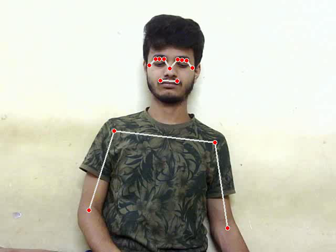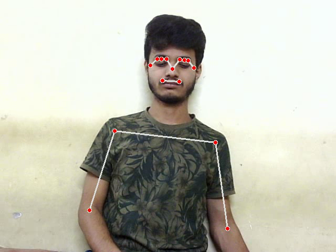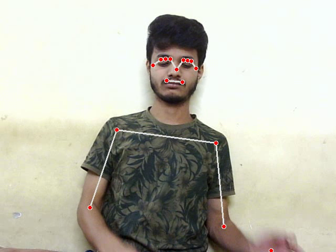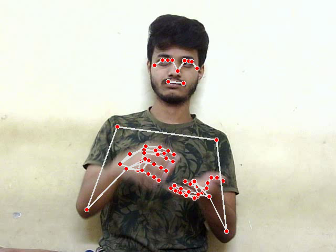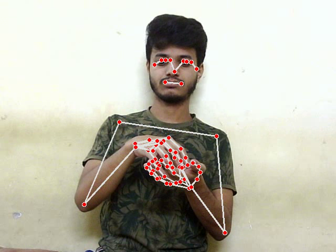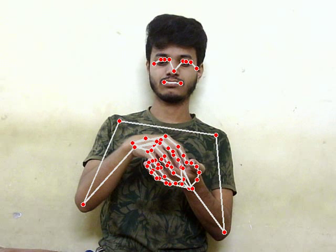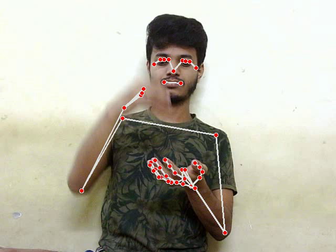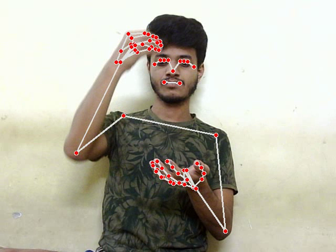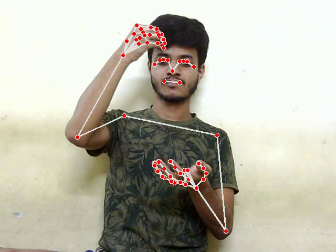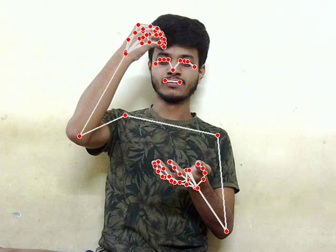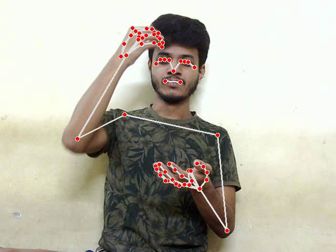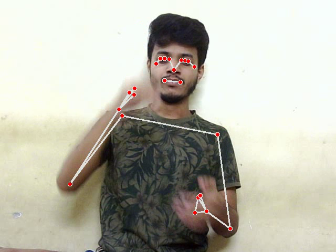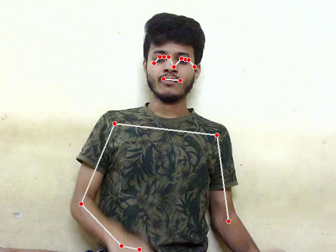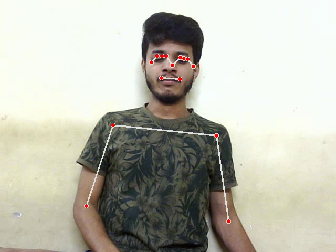learn